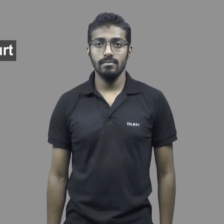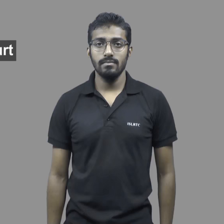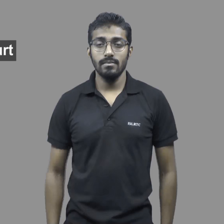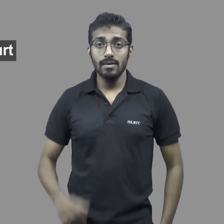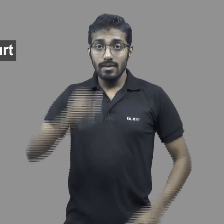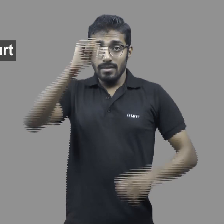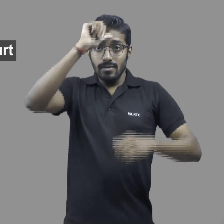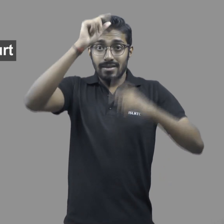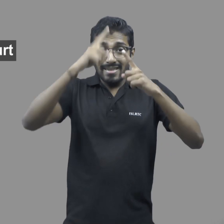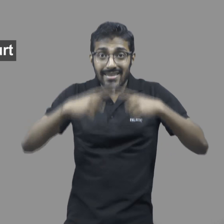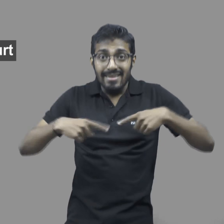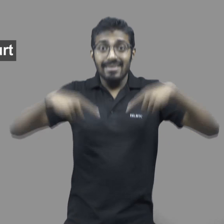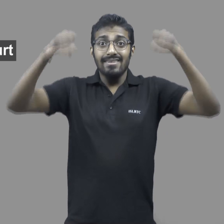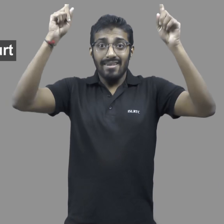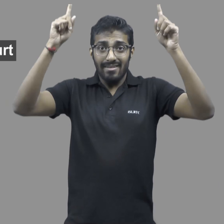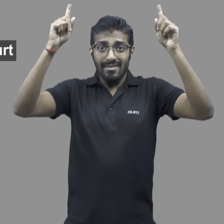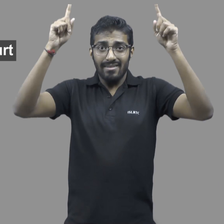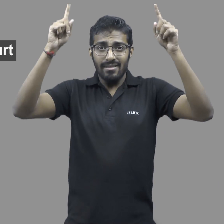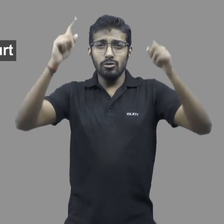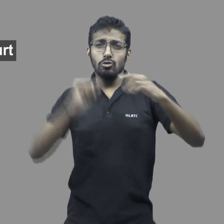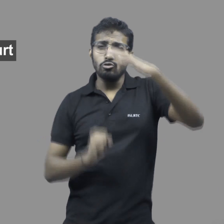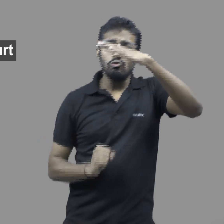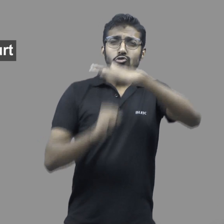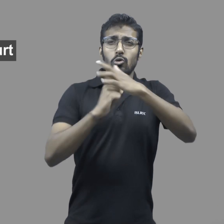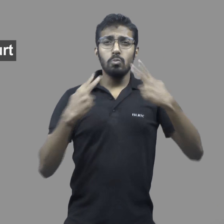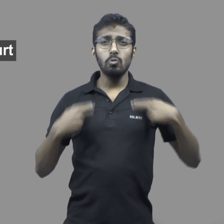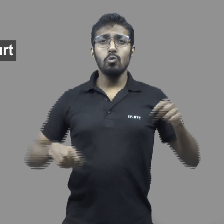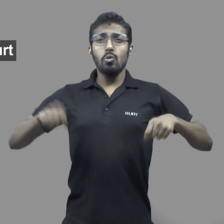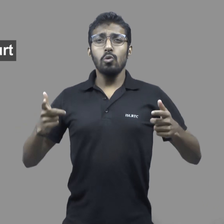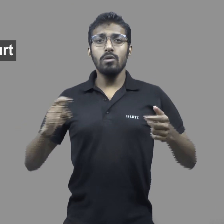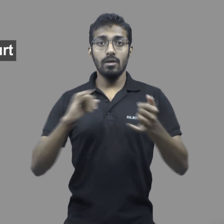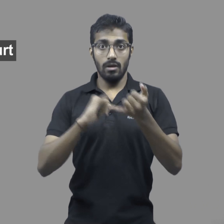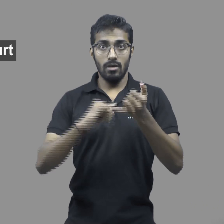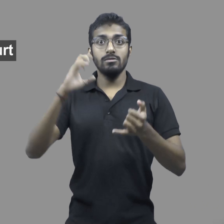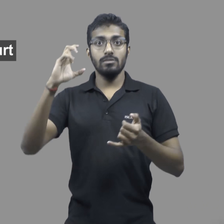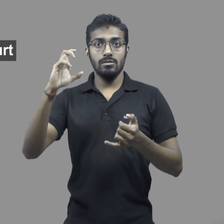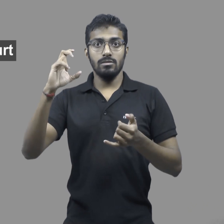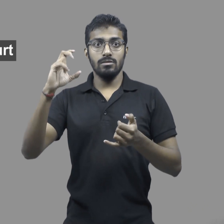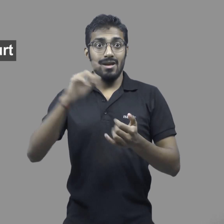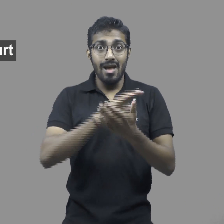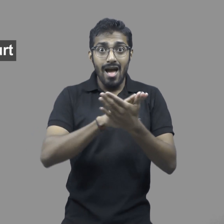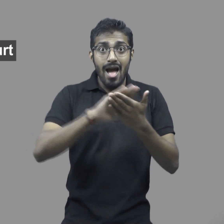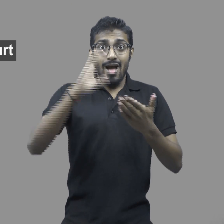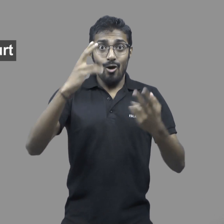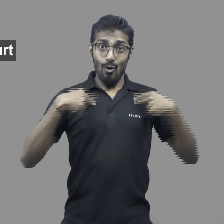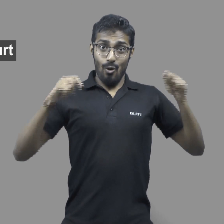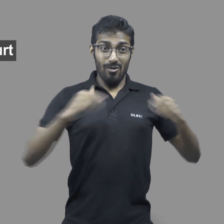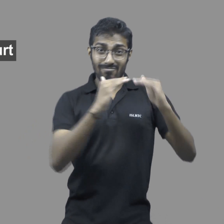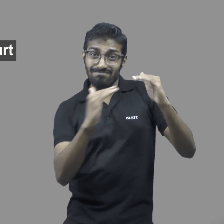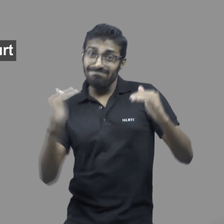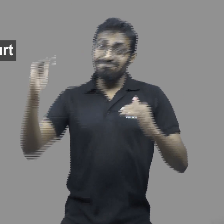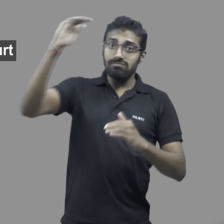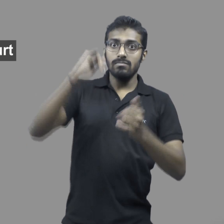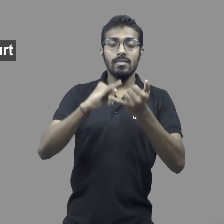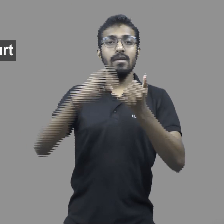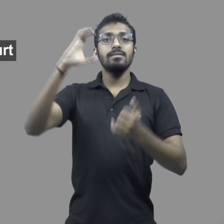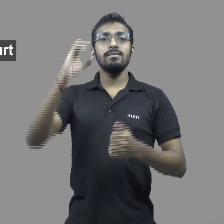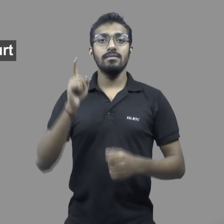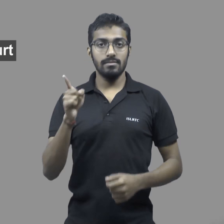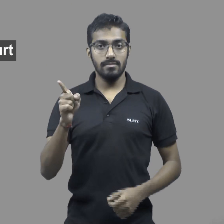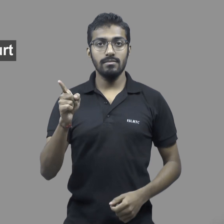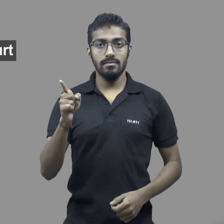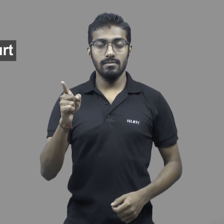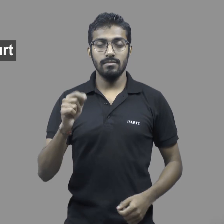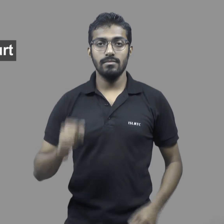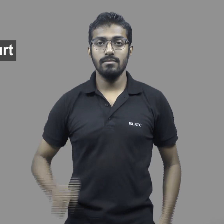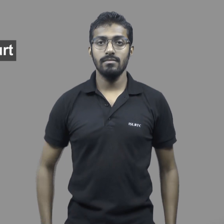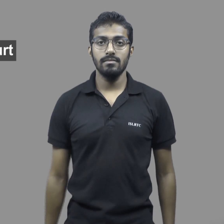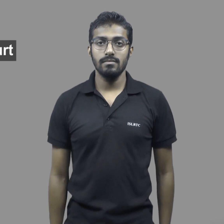Supreme Court